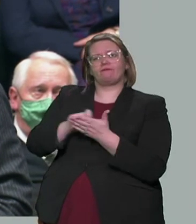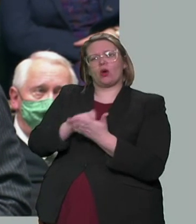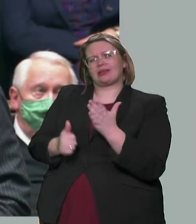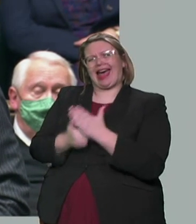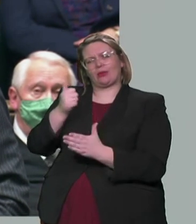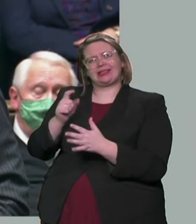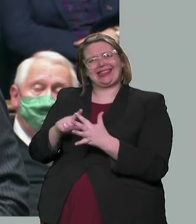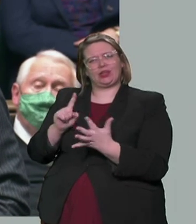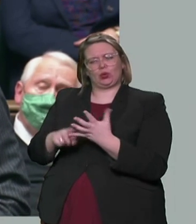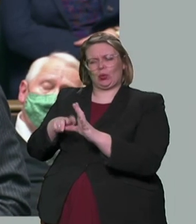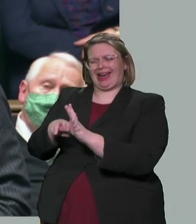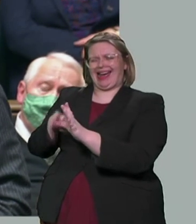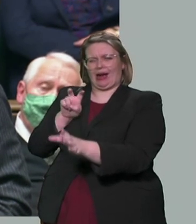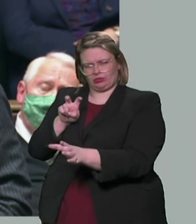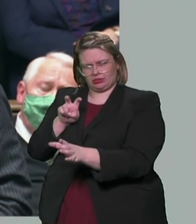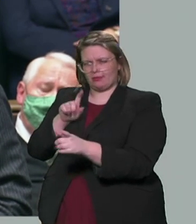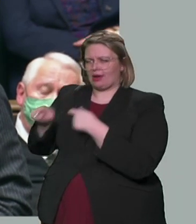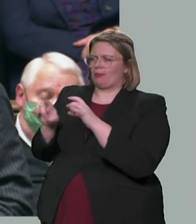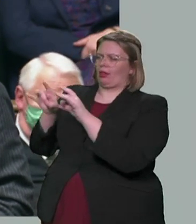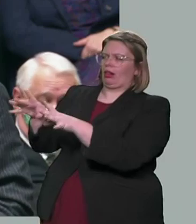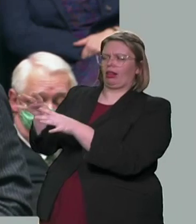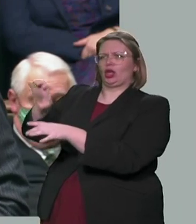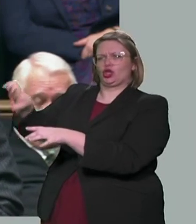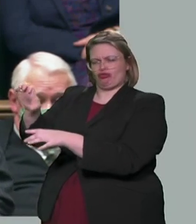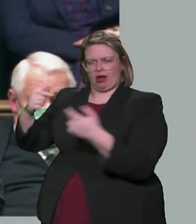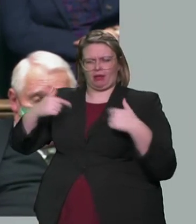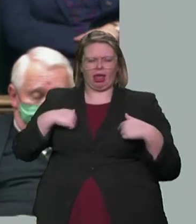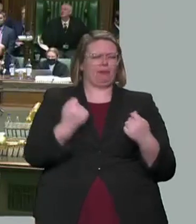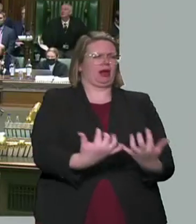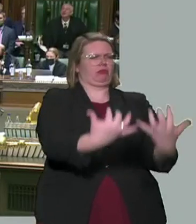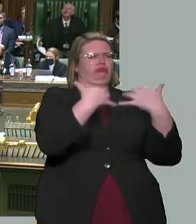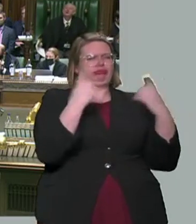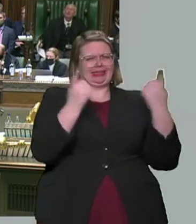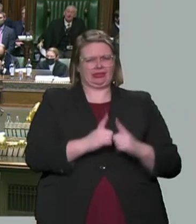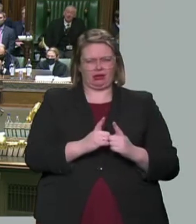Will he convince us that he is determined to connect to our supporters and control immigration?